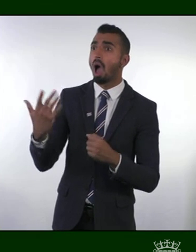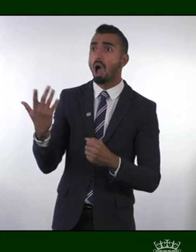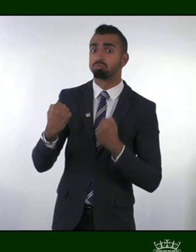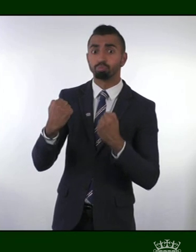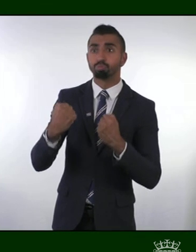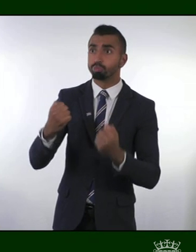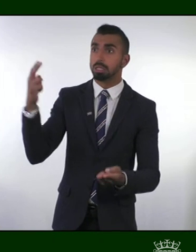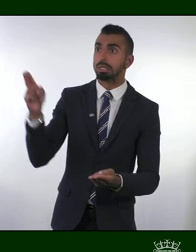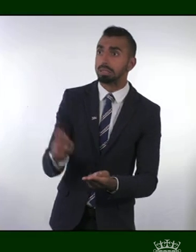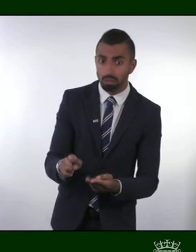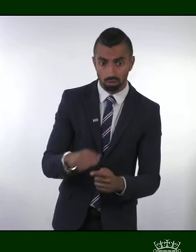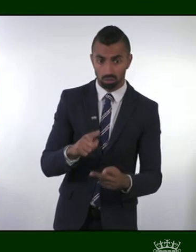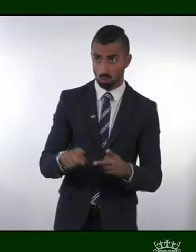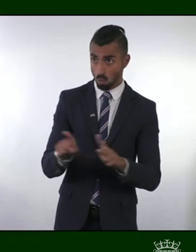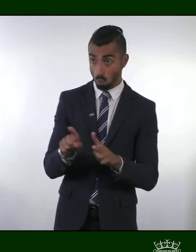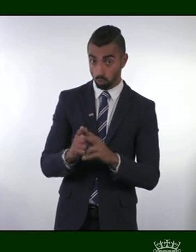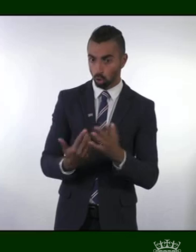I hope she will welcome that.